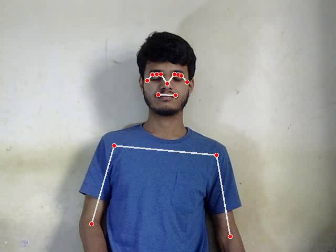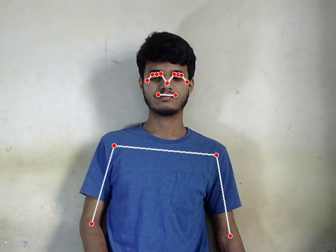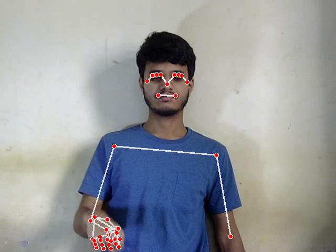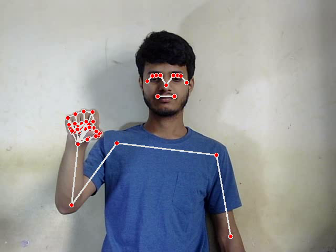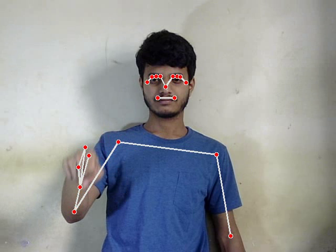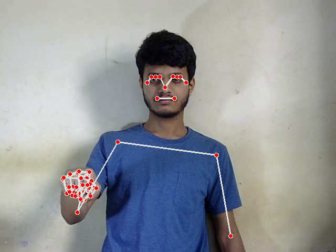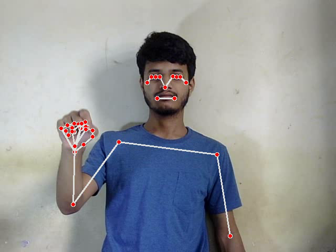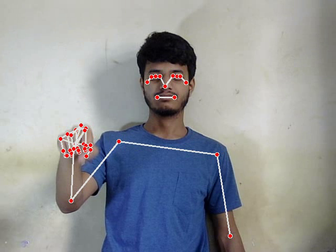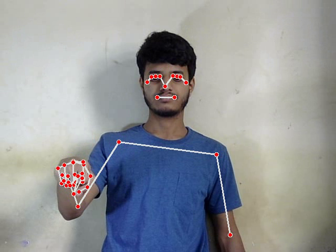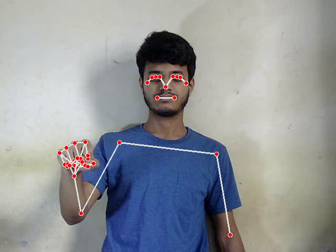yes